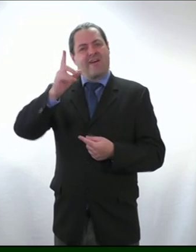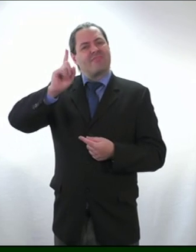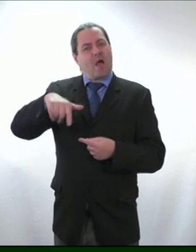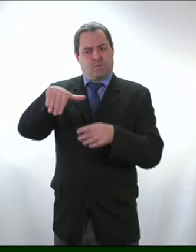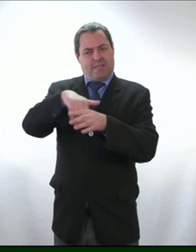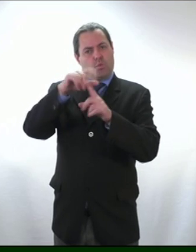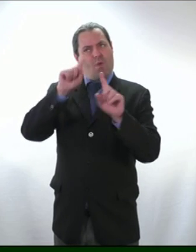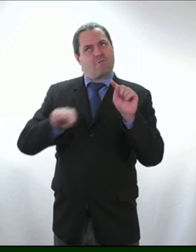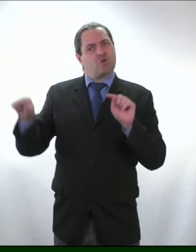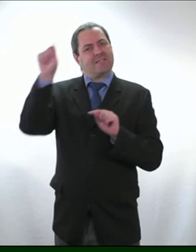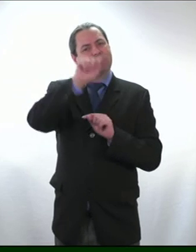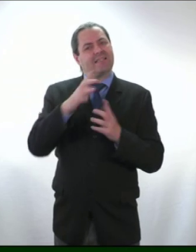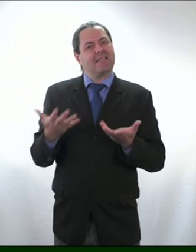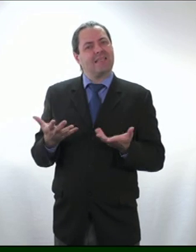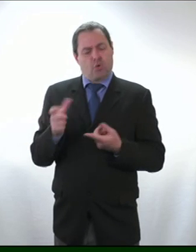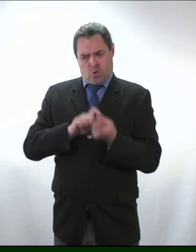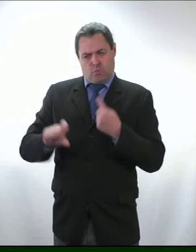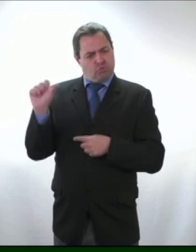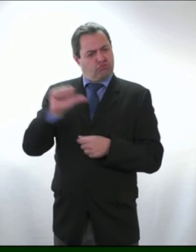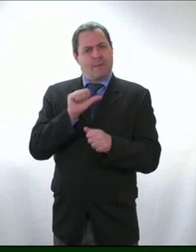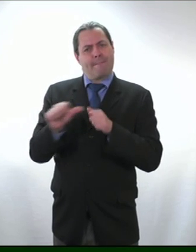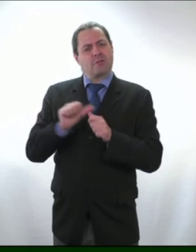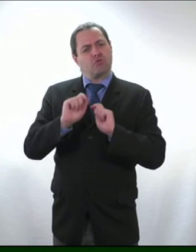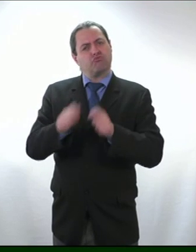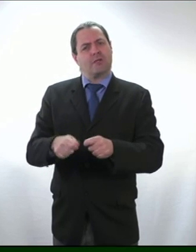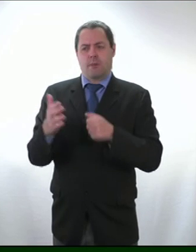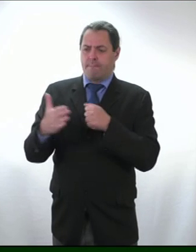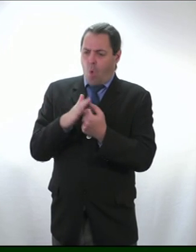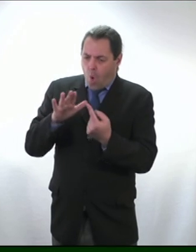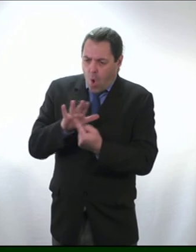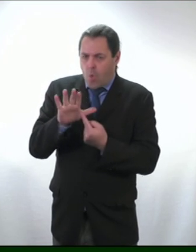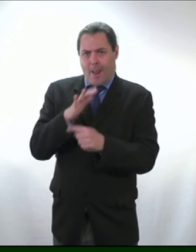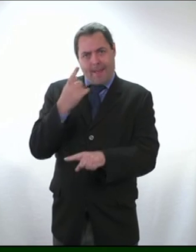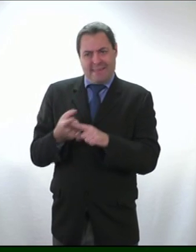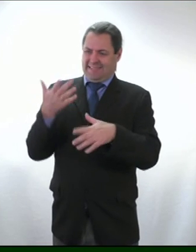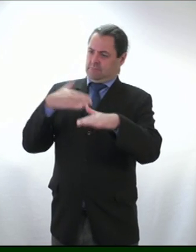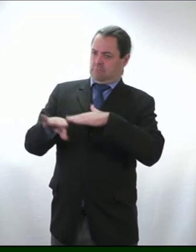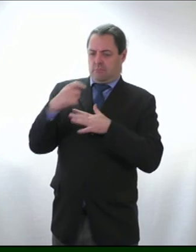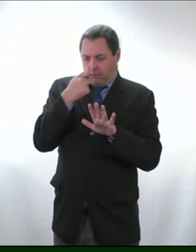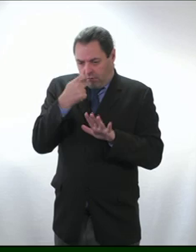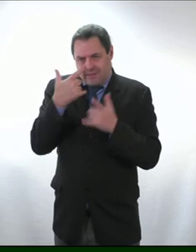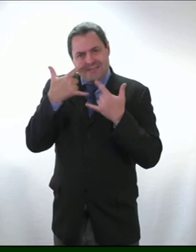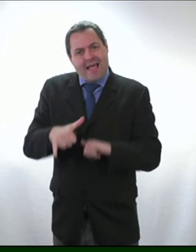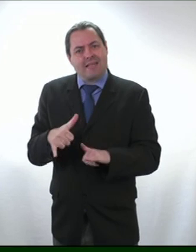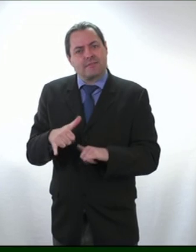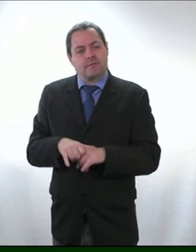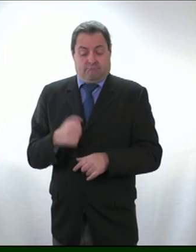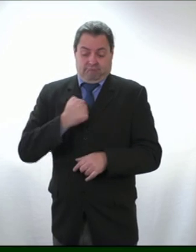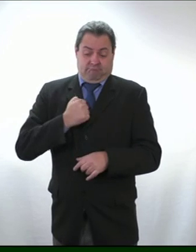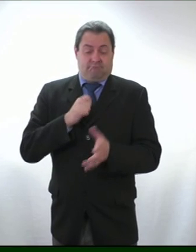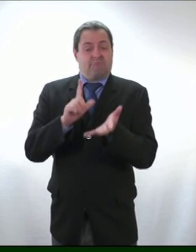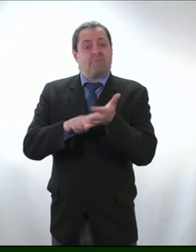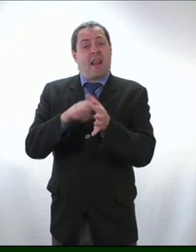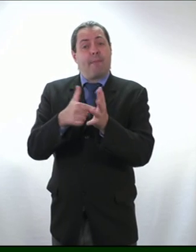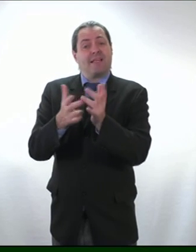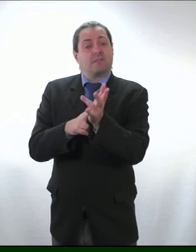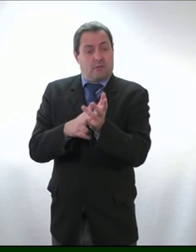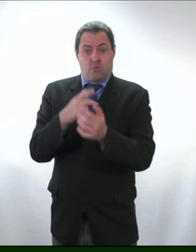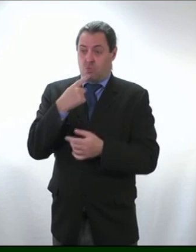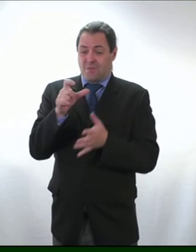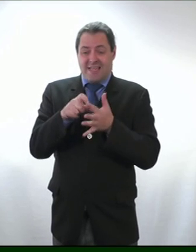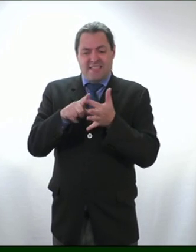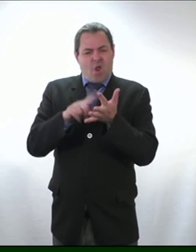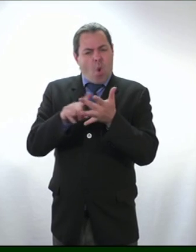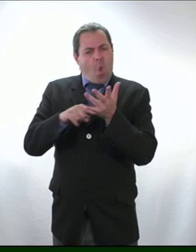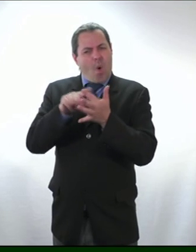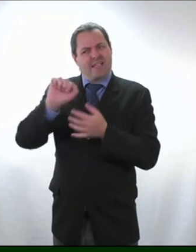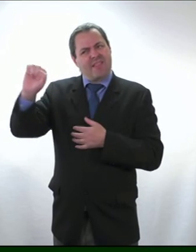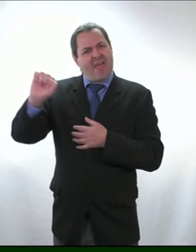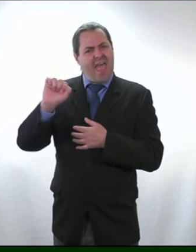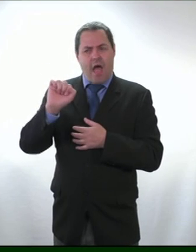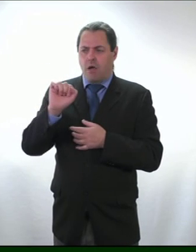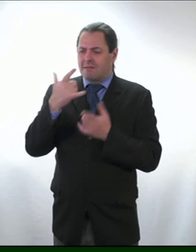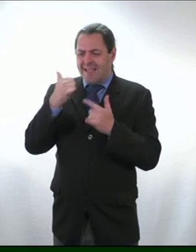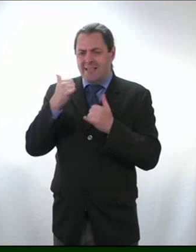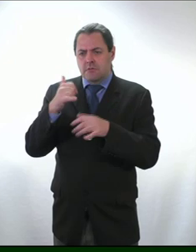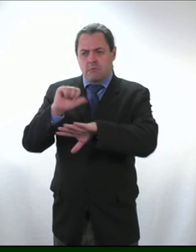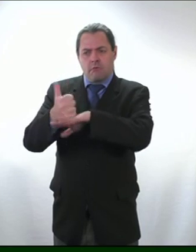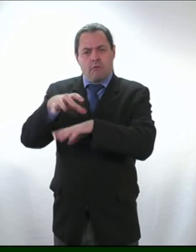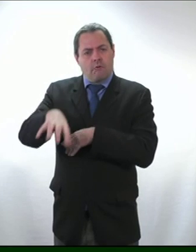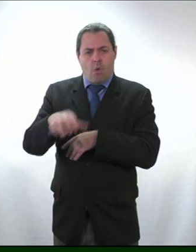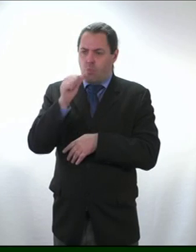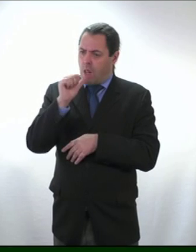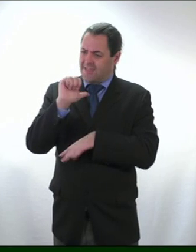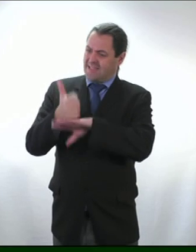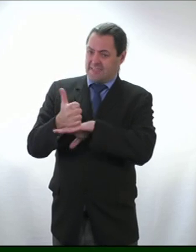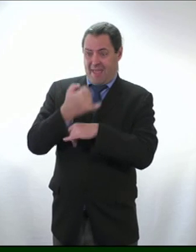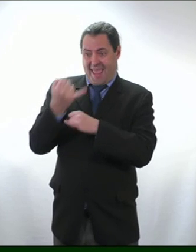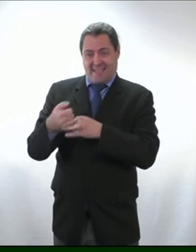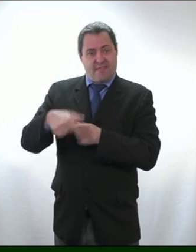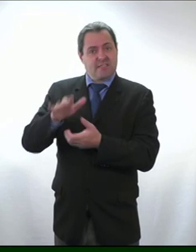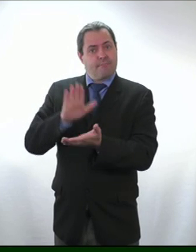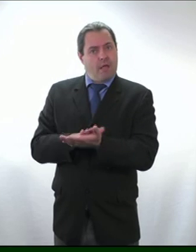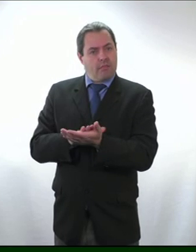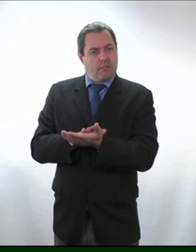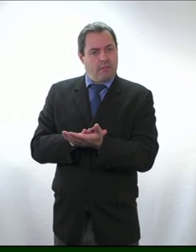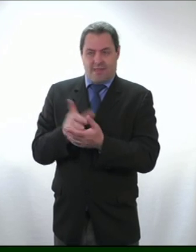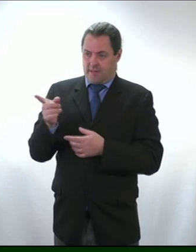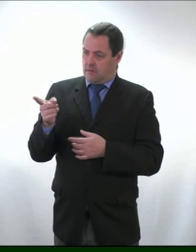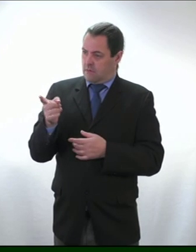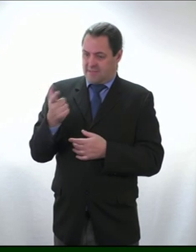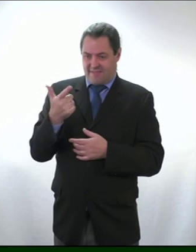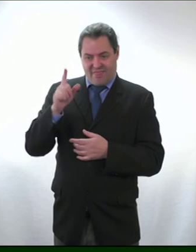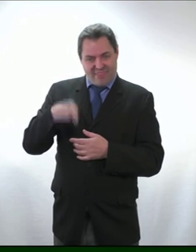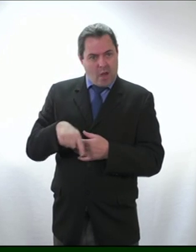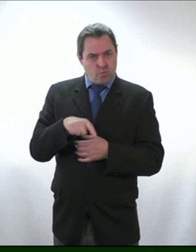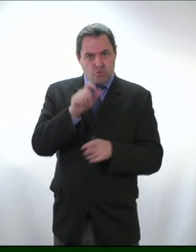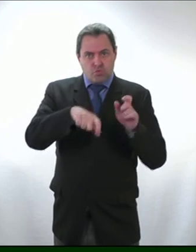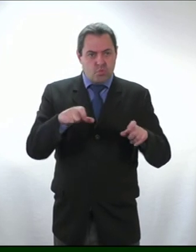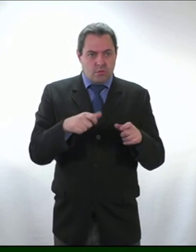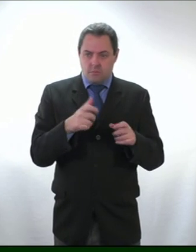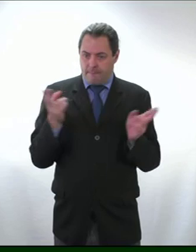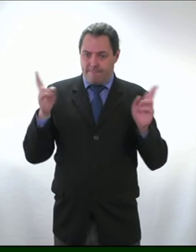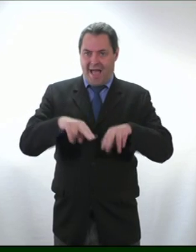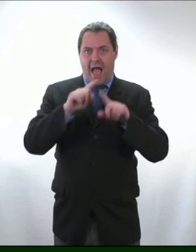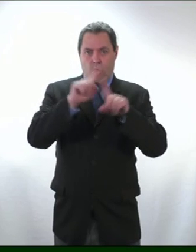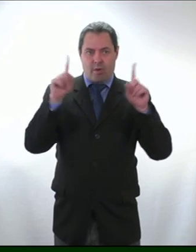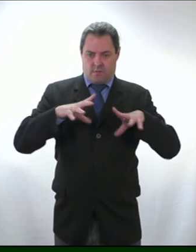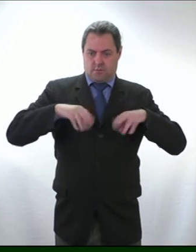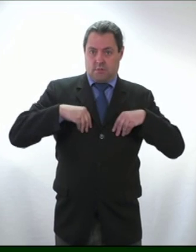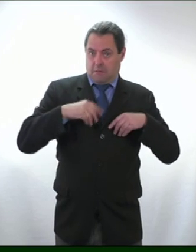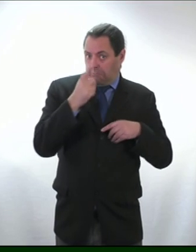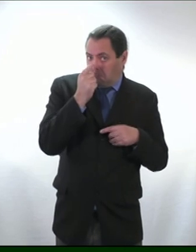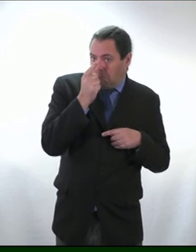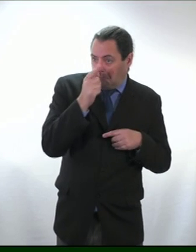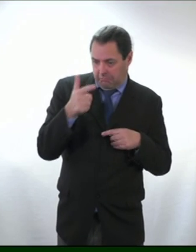Our communities deserve better and more local and immediate access to testing facilities, but in Leamington I am told that Deloitte will not deliver on its testing facility until the end of this month, some four weeks after 7,000 students will have arrived back in the town.